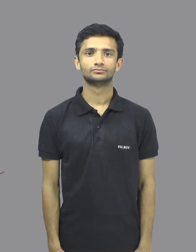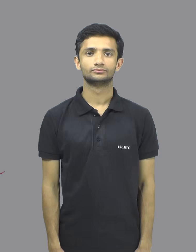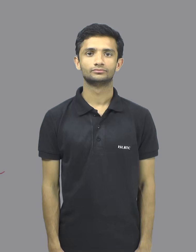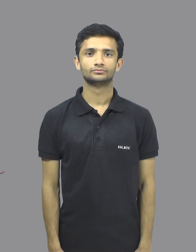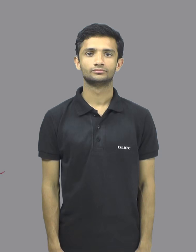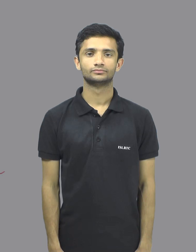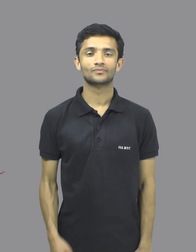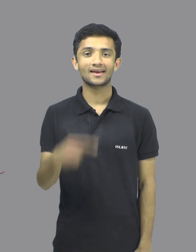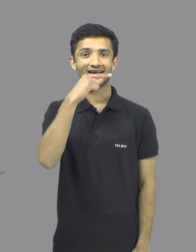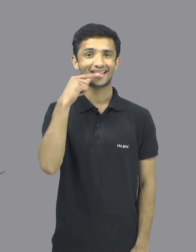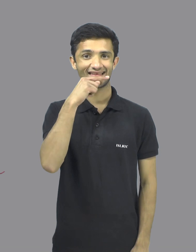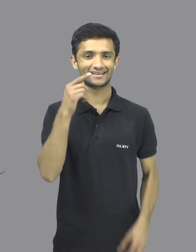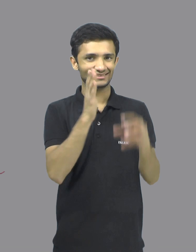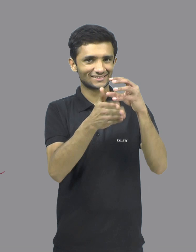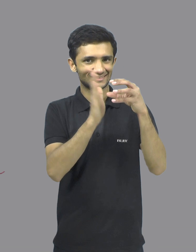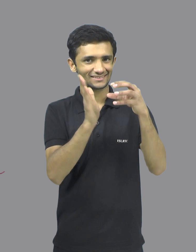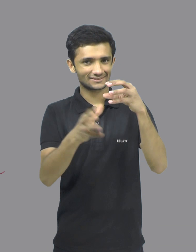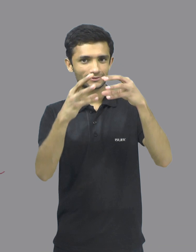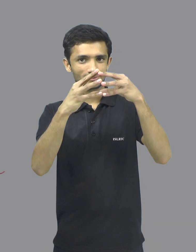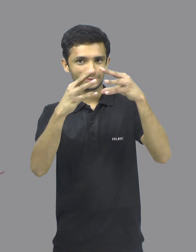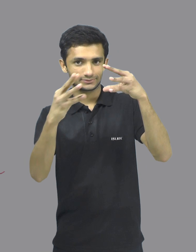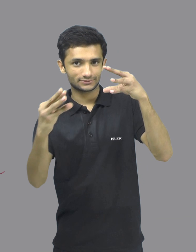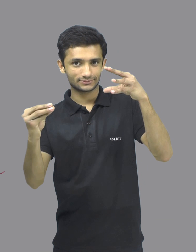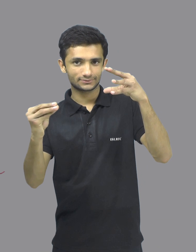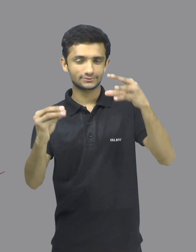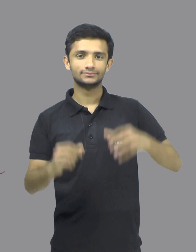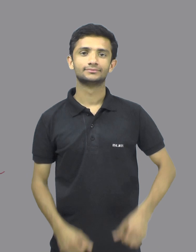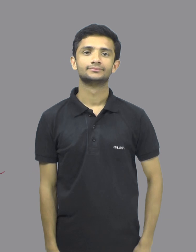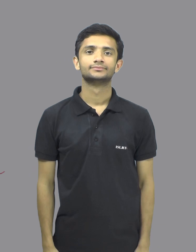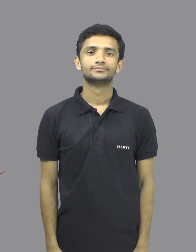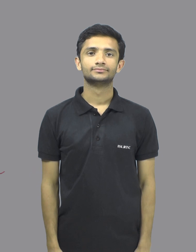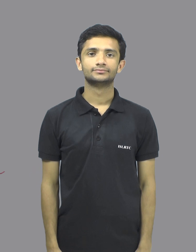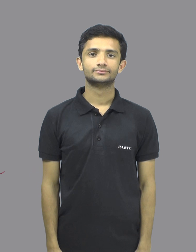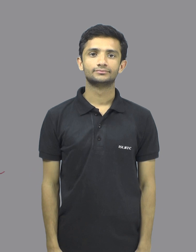Beetroot